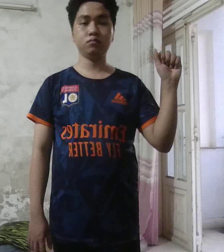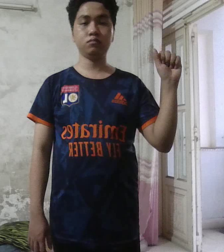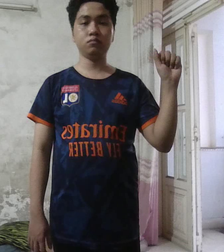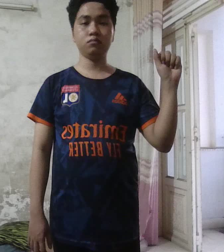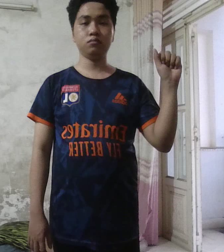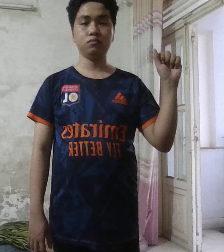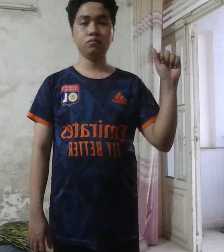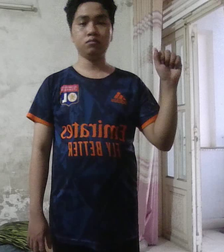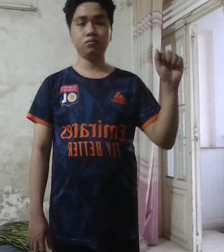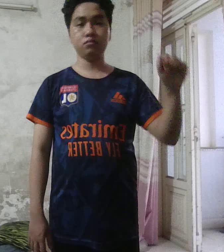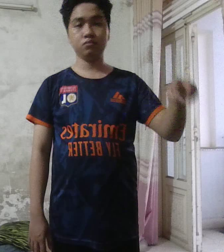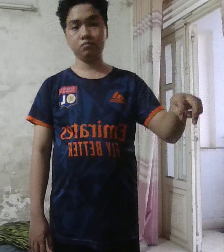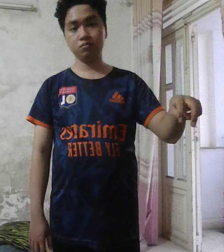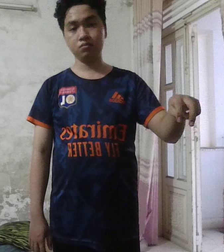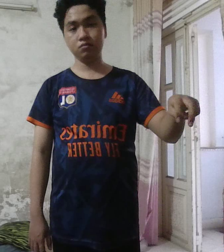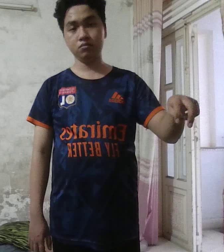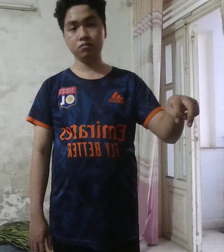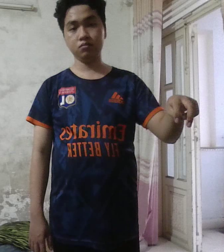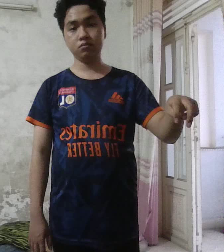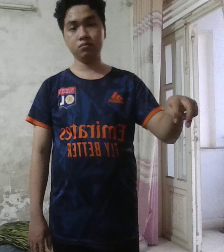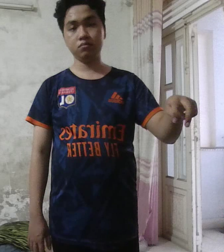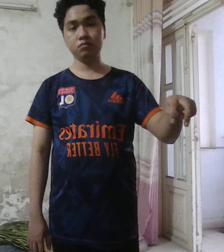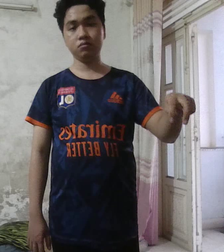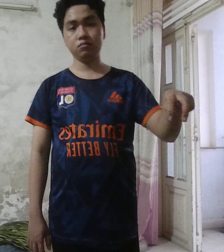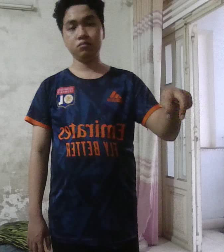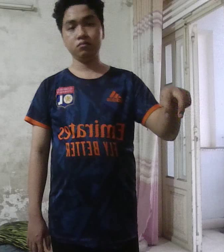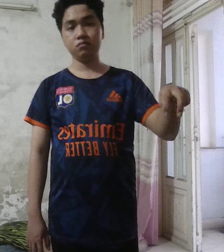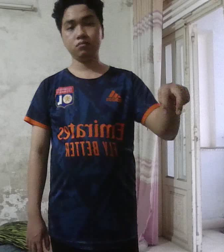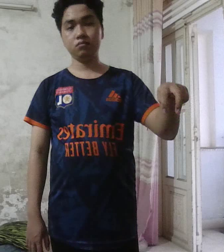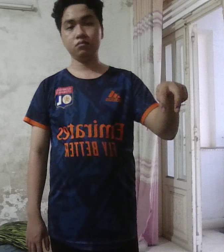â